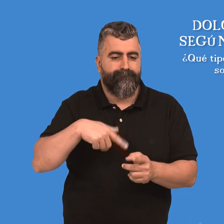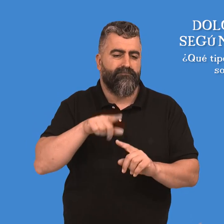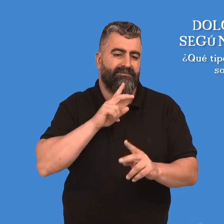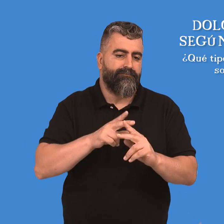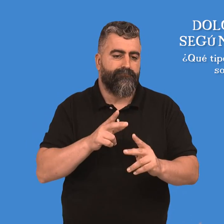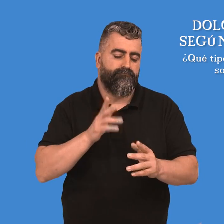nombre